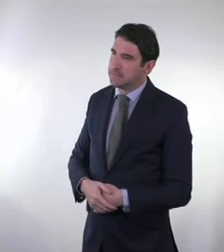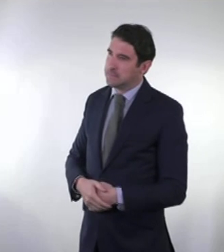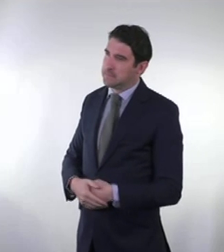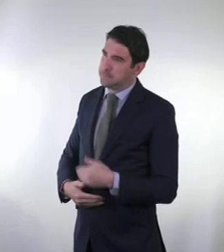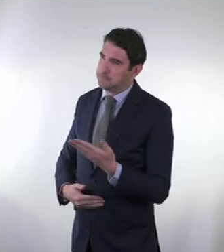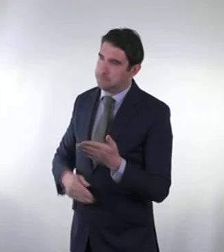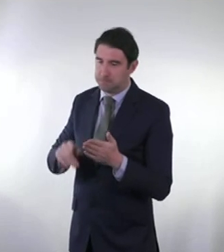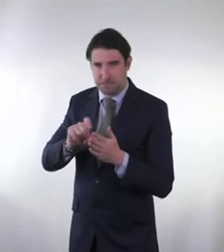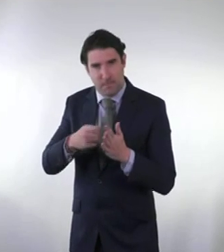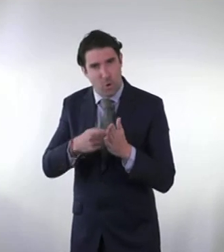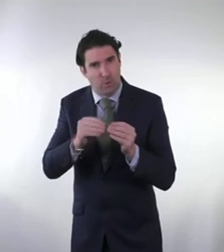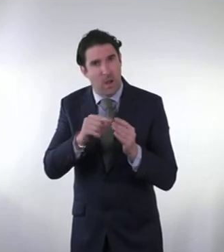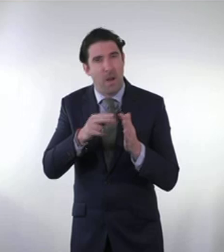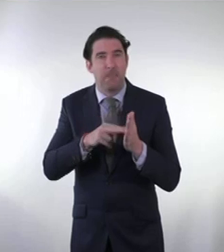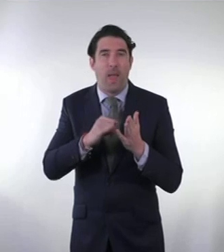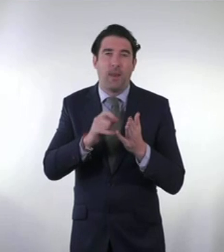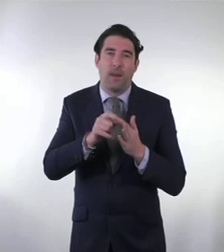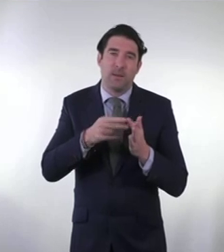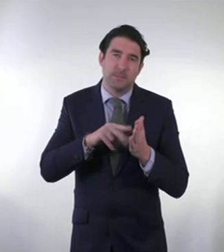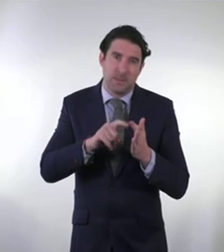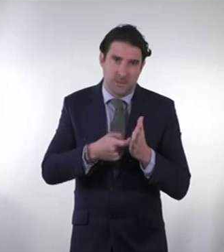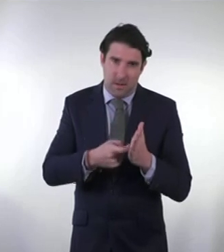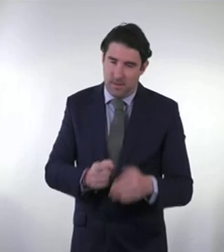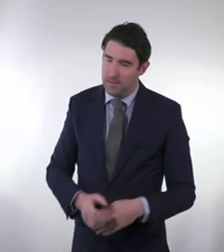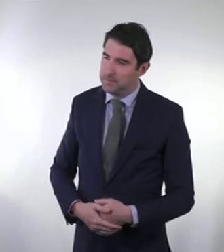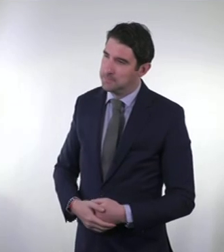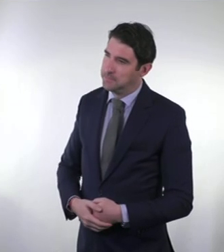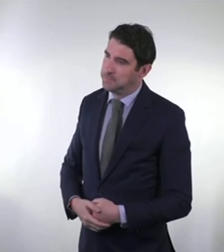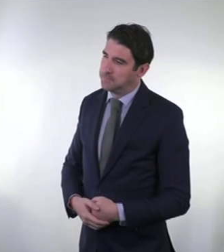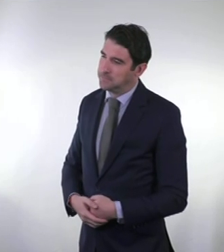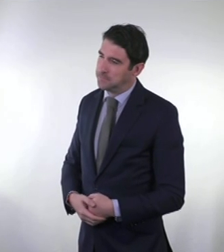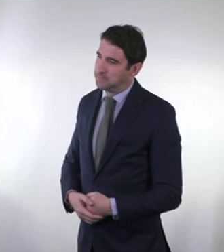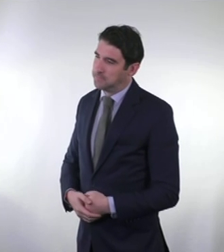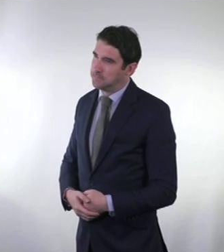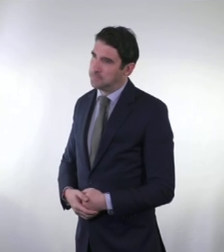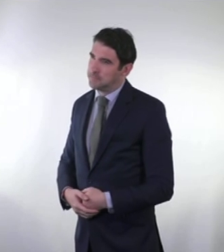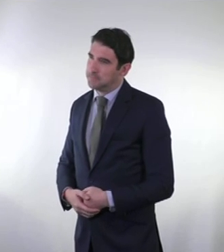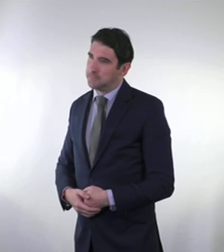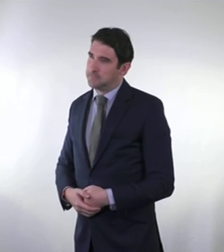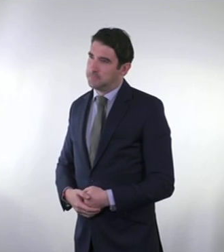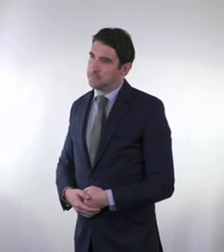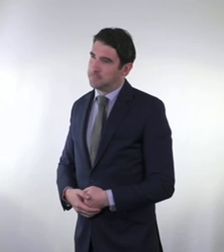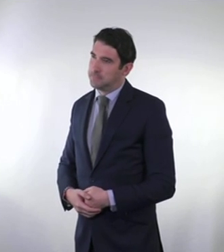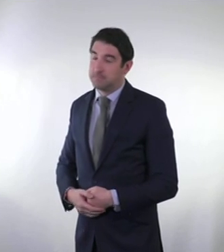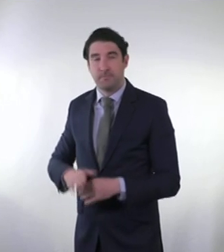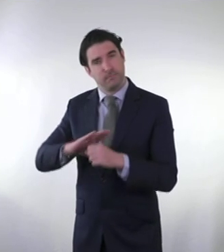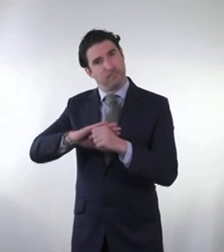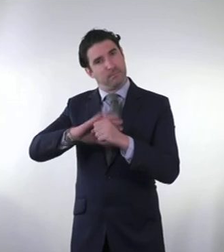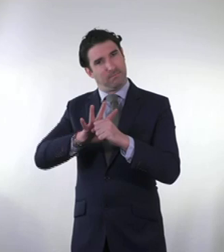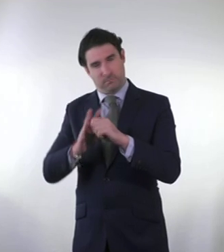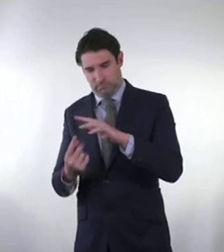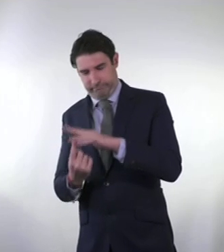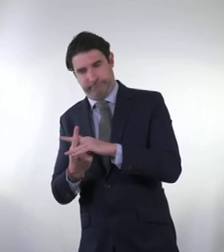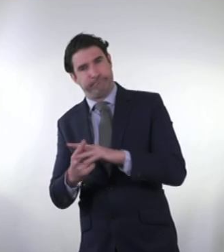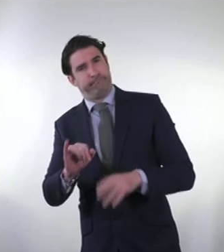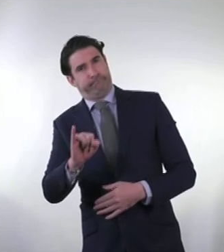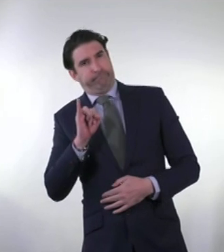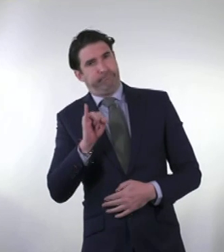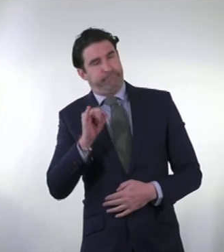Despite the many challenges of the covid pandemic, one unexpected relief to many of my constituents has been reductions in noise and air pollution from the M25 during lockdown.